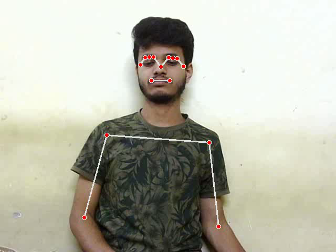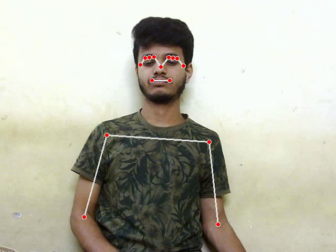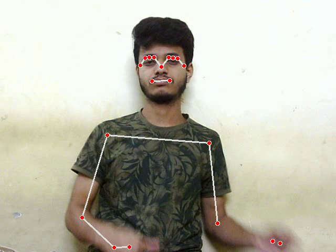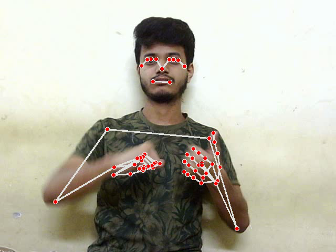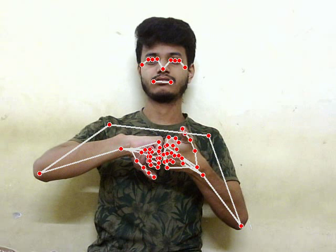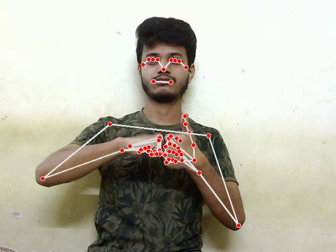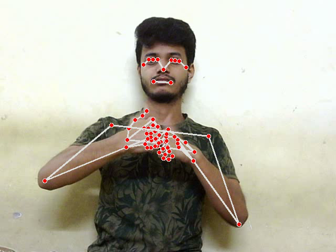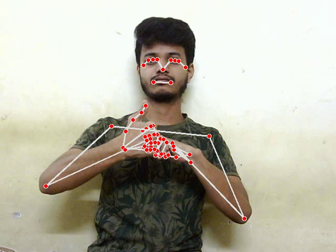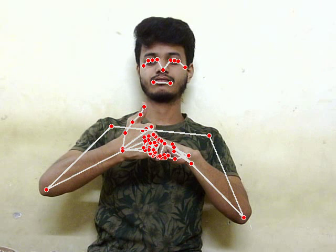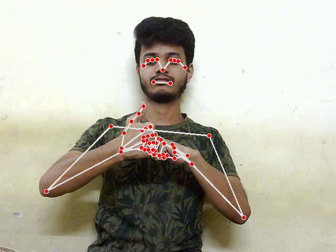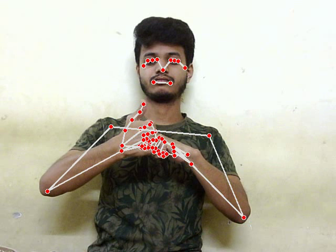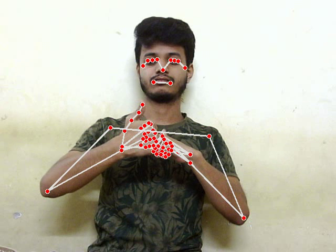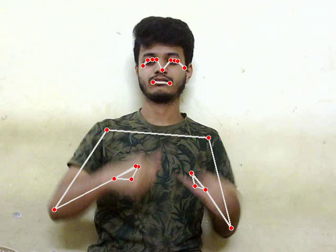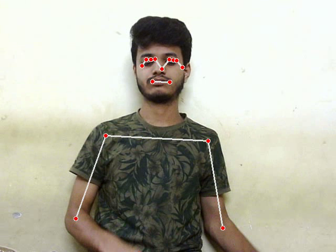how